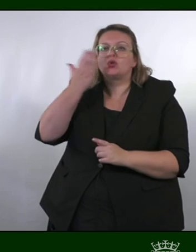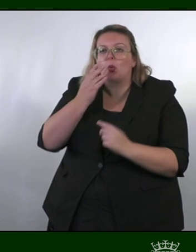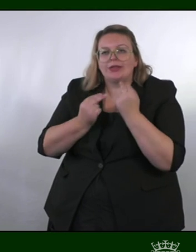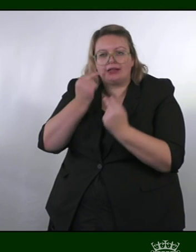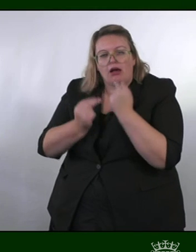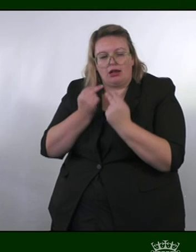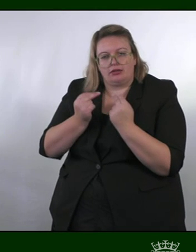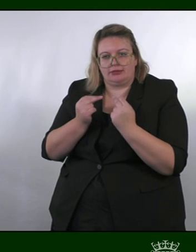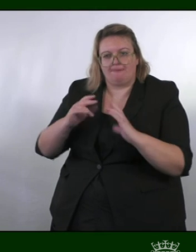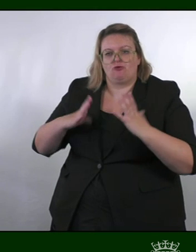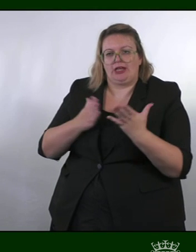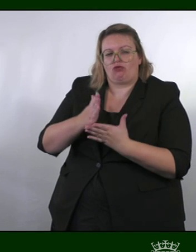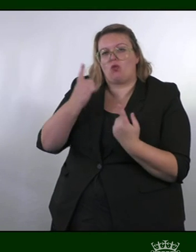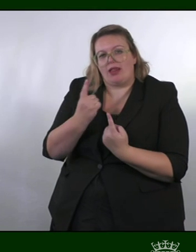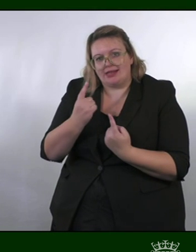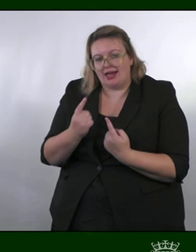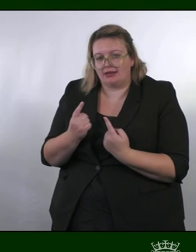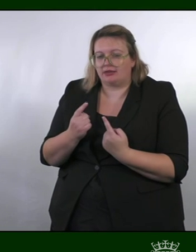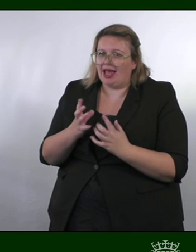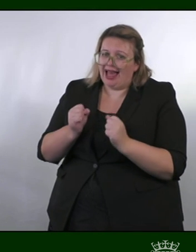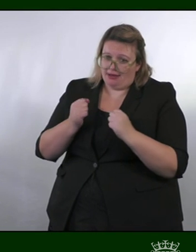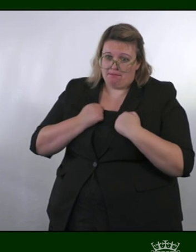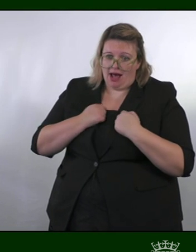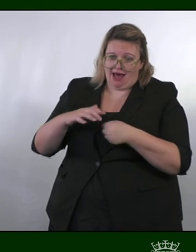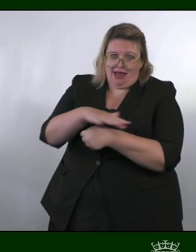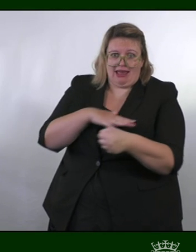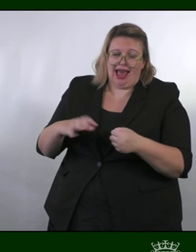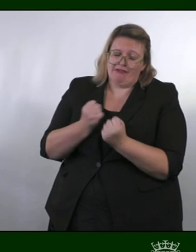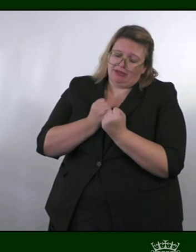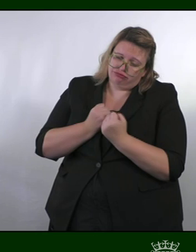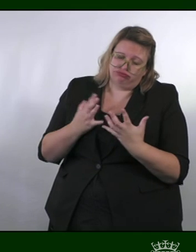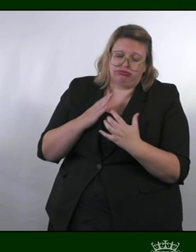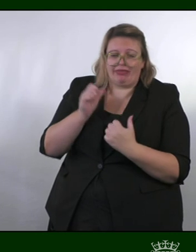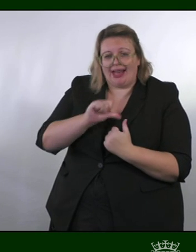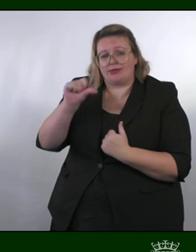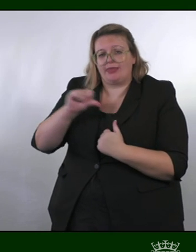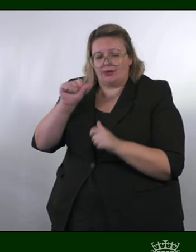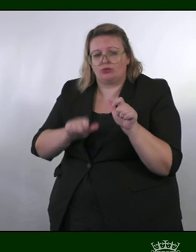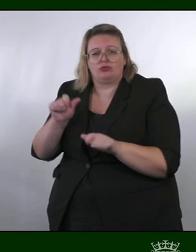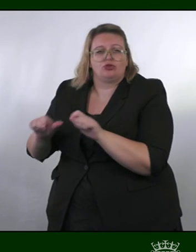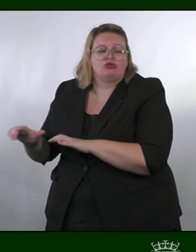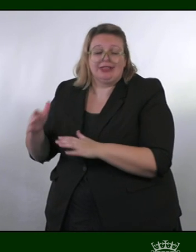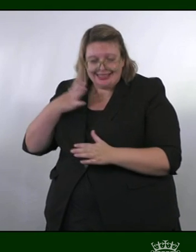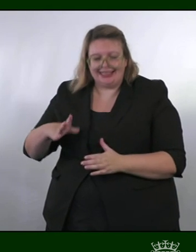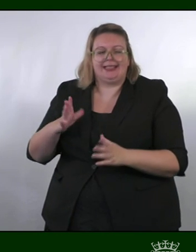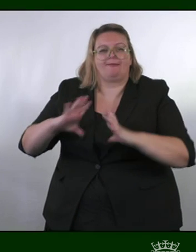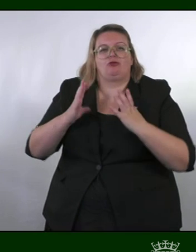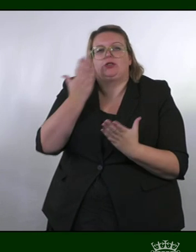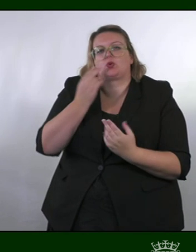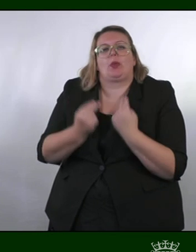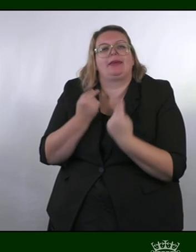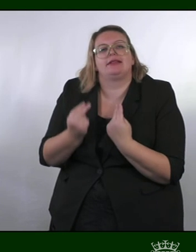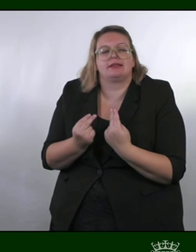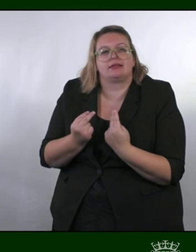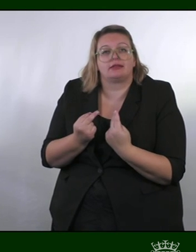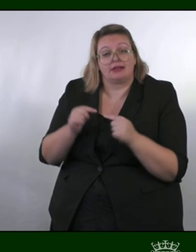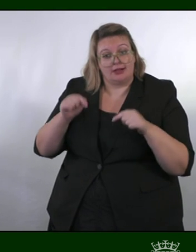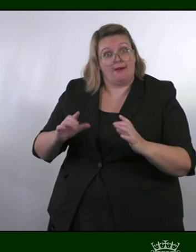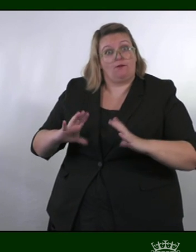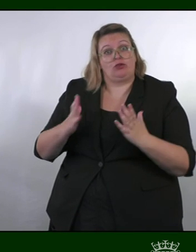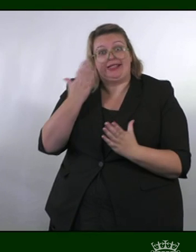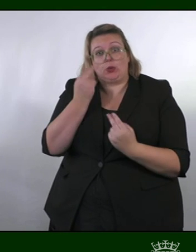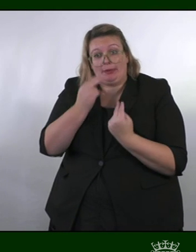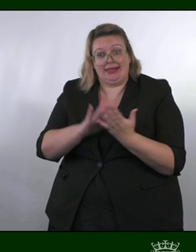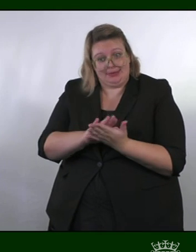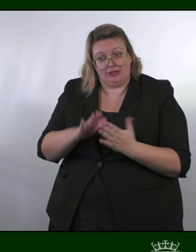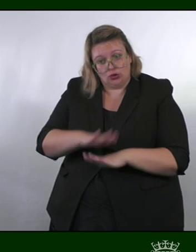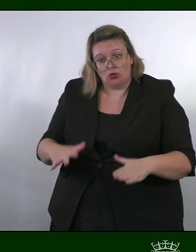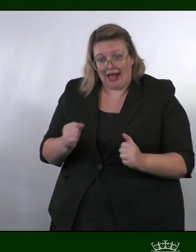There are 7,108 children in Knowsley who are reliant on free school meals, which are vital to ensure that they are properly fed.